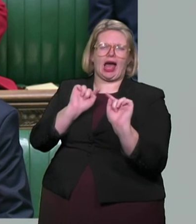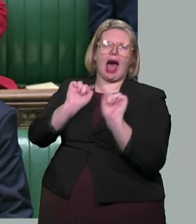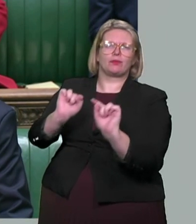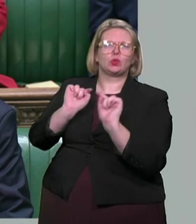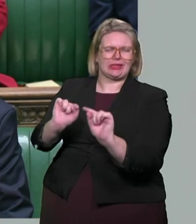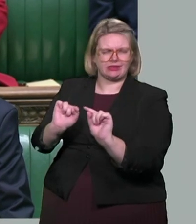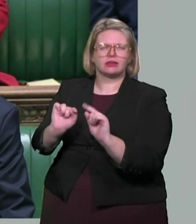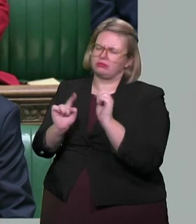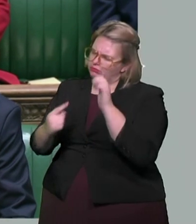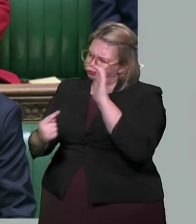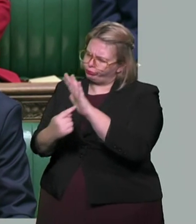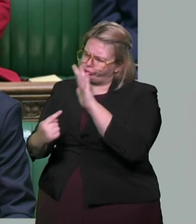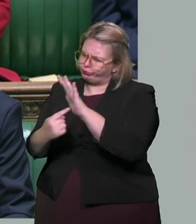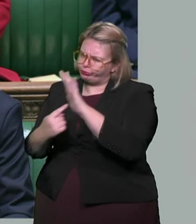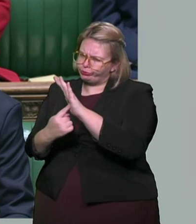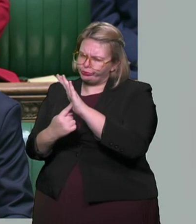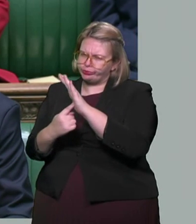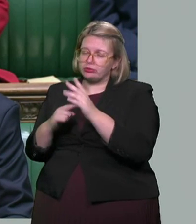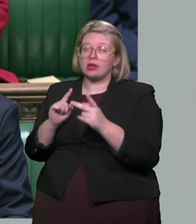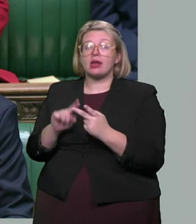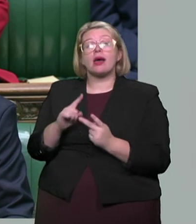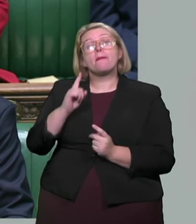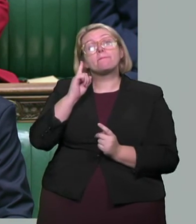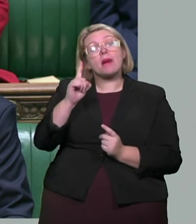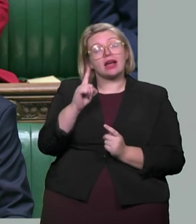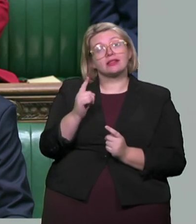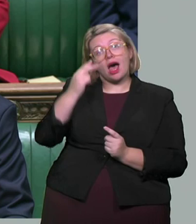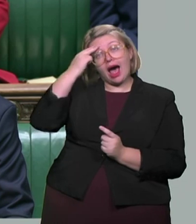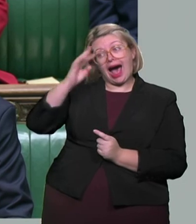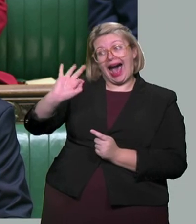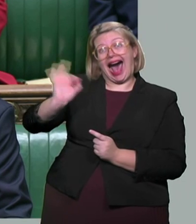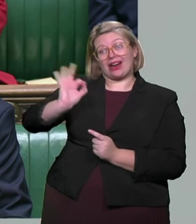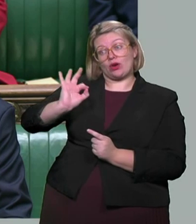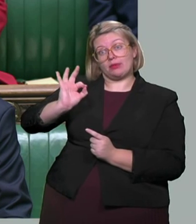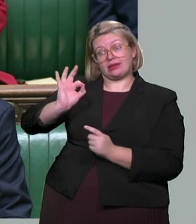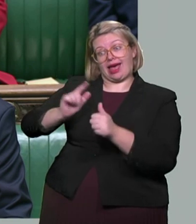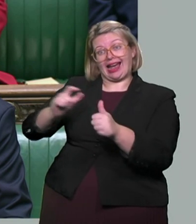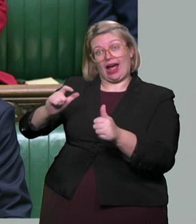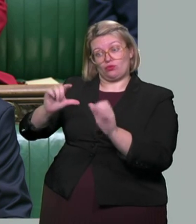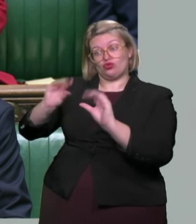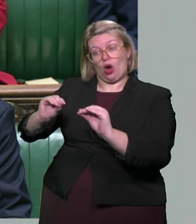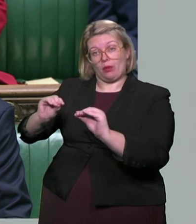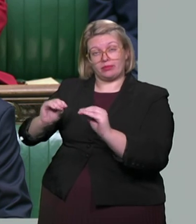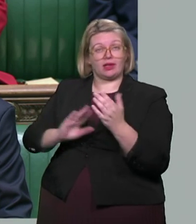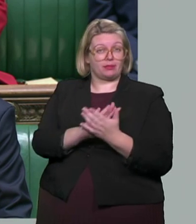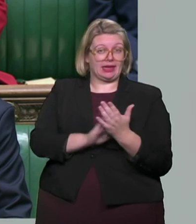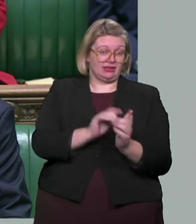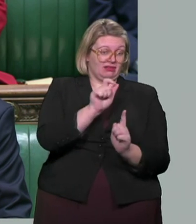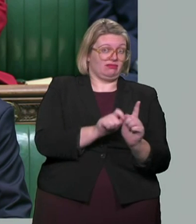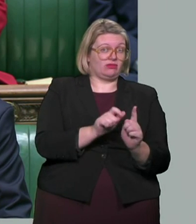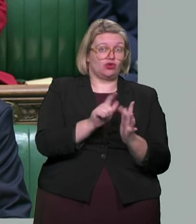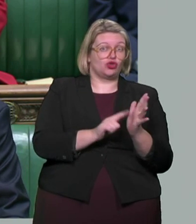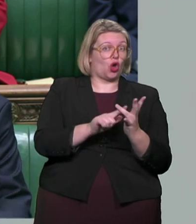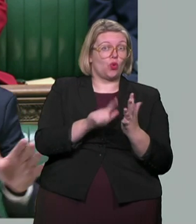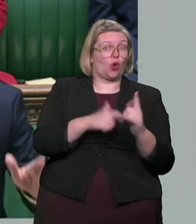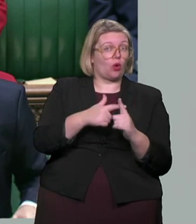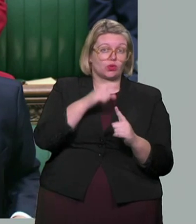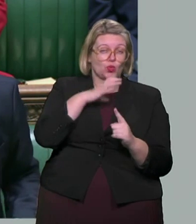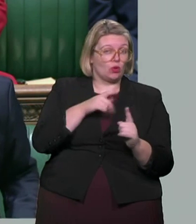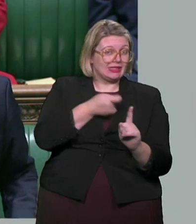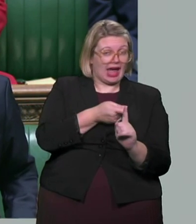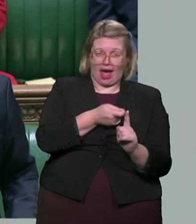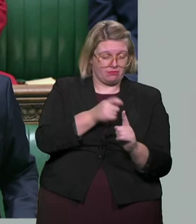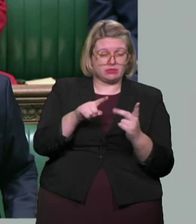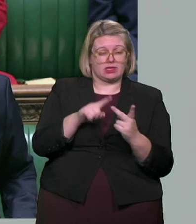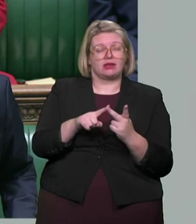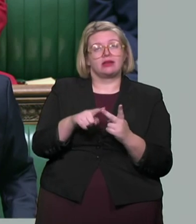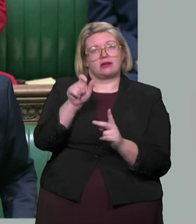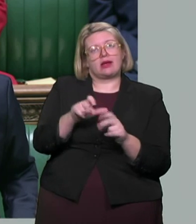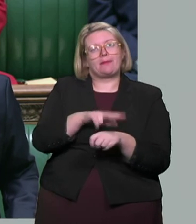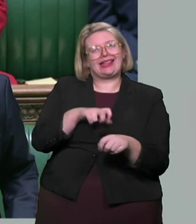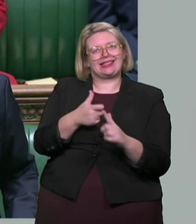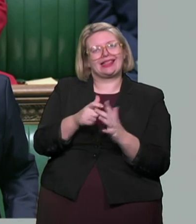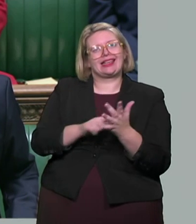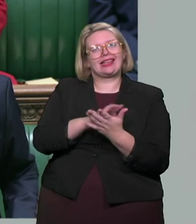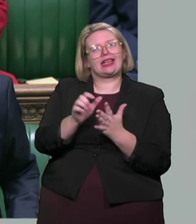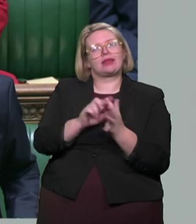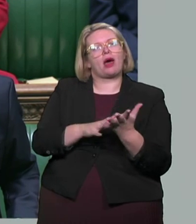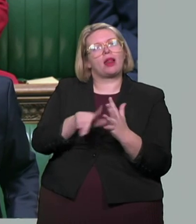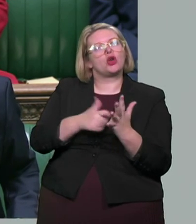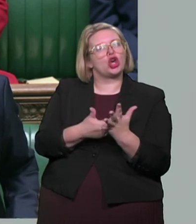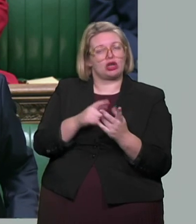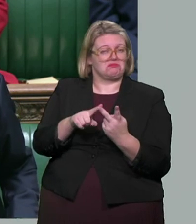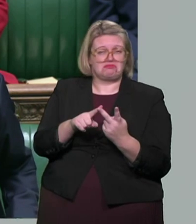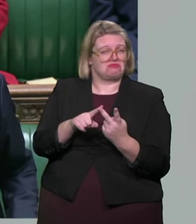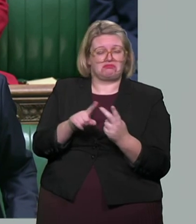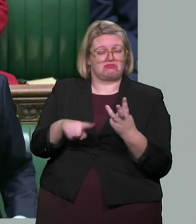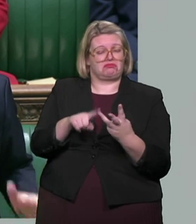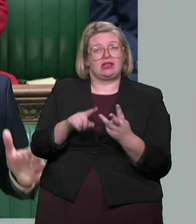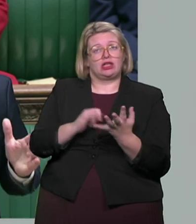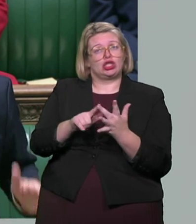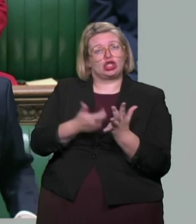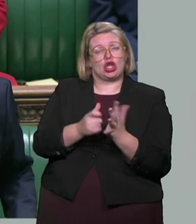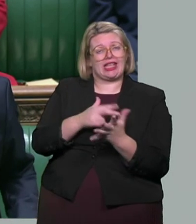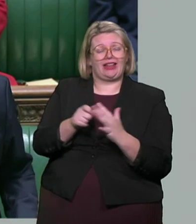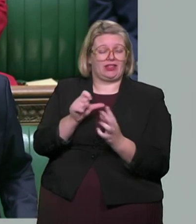However, closing down anonymous accounts would not have prevented the murder of Jo Cox or of PC Keith Palmer and, although we do not know the full circumstances surrounding his death, neither would it have saved Sir David.